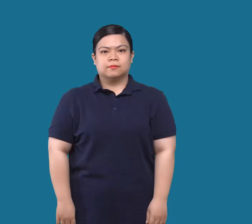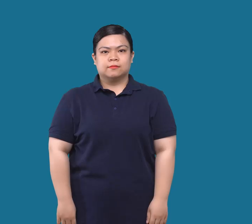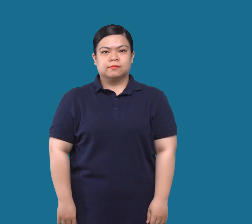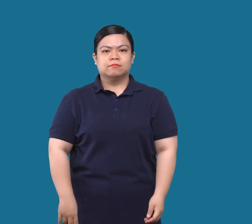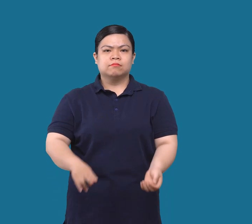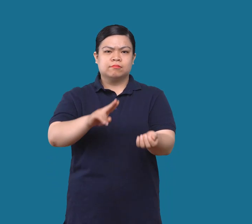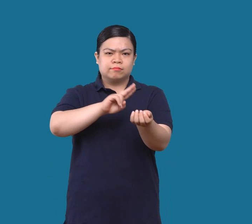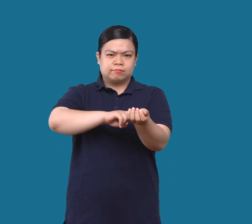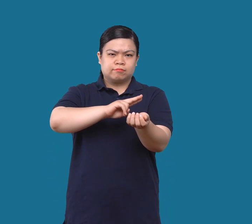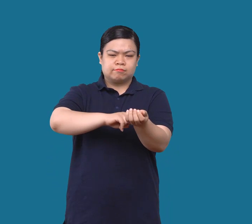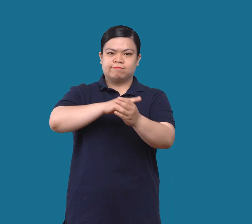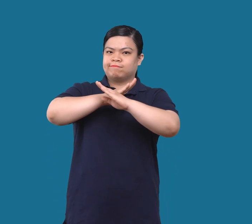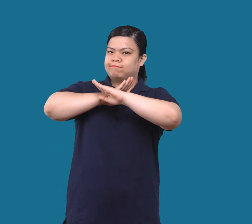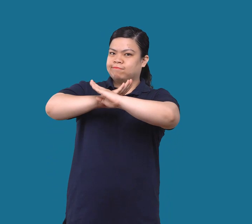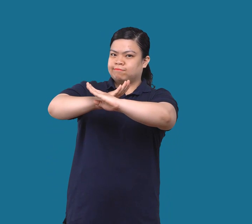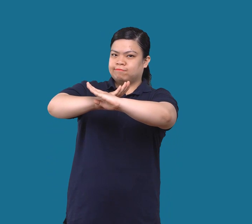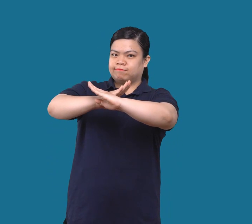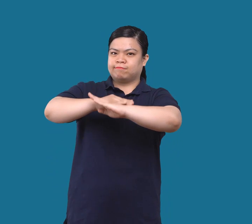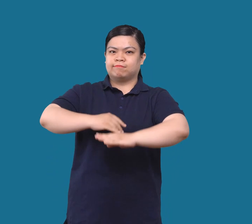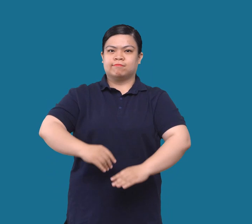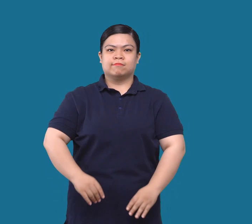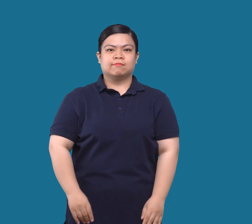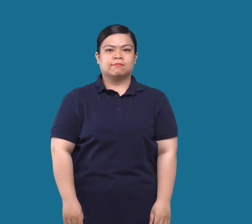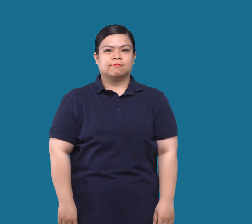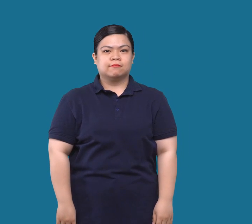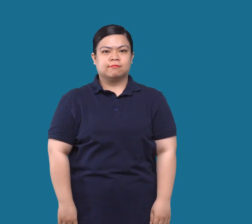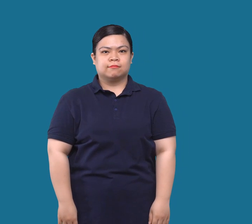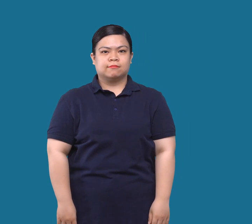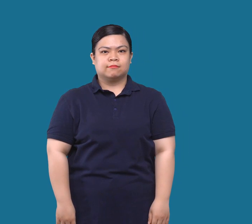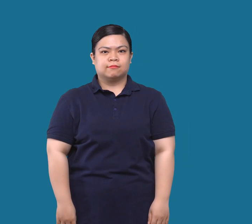phòng bệnh